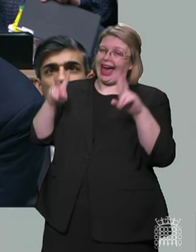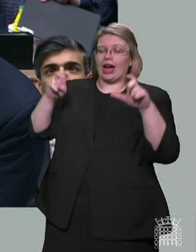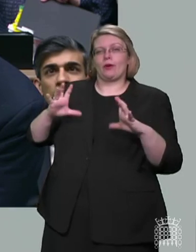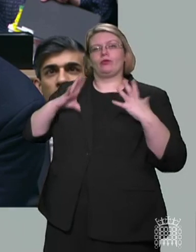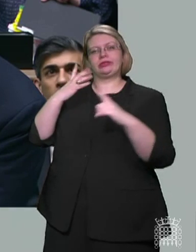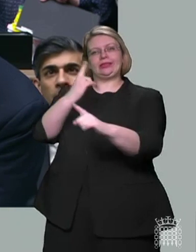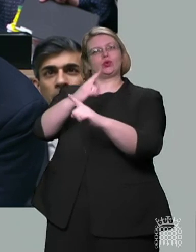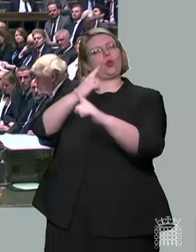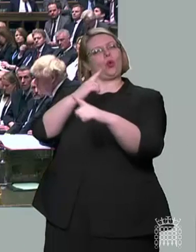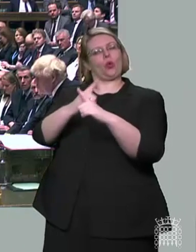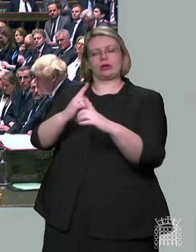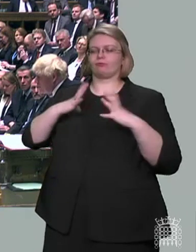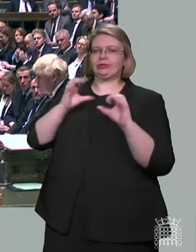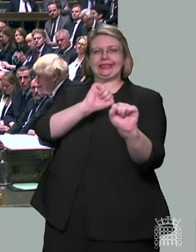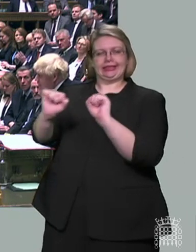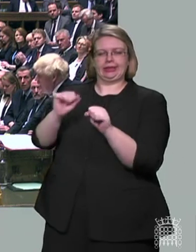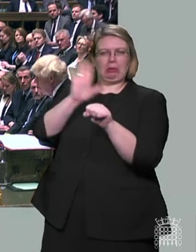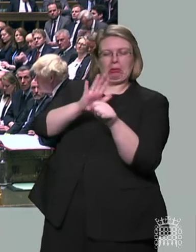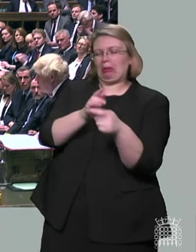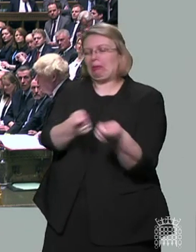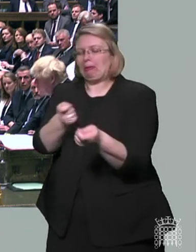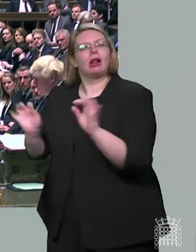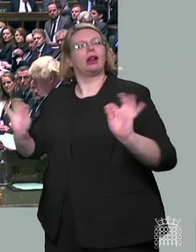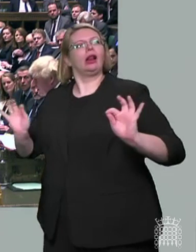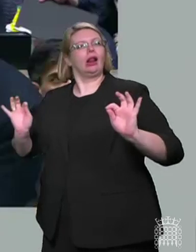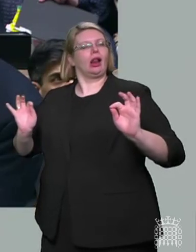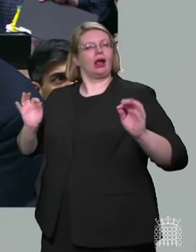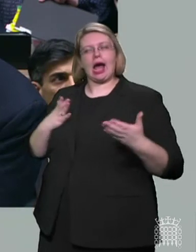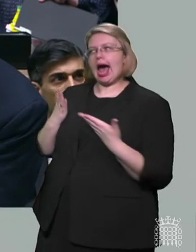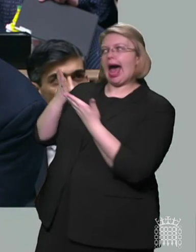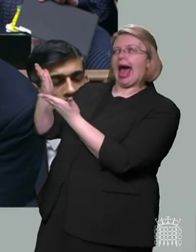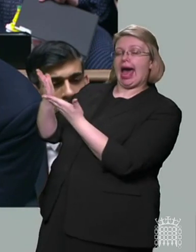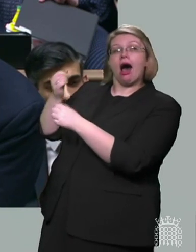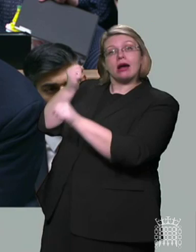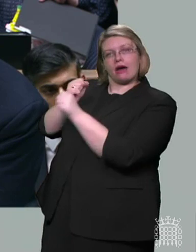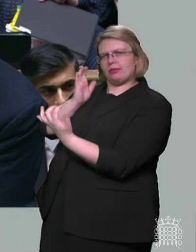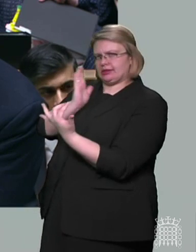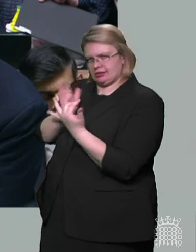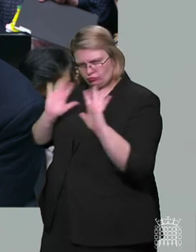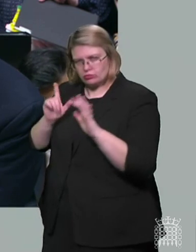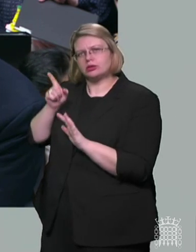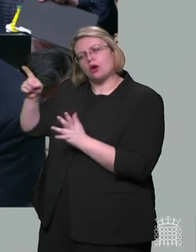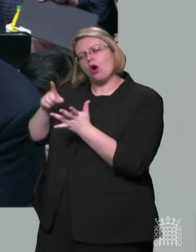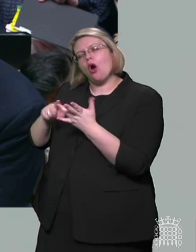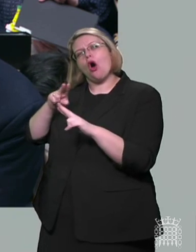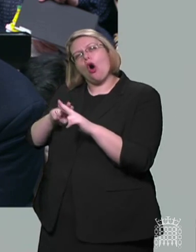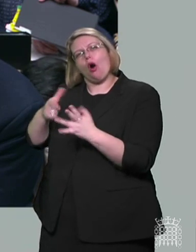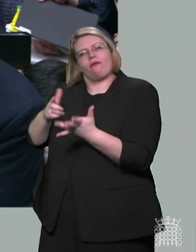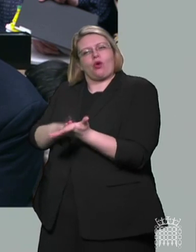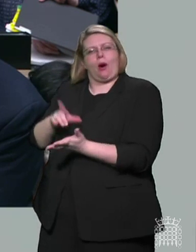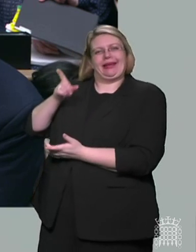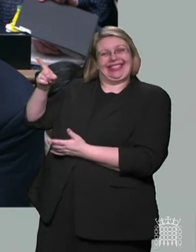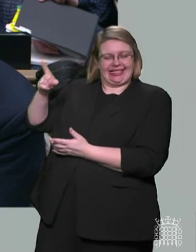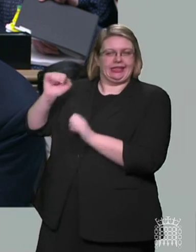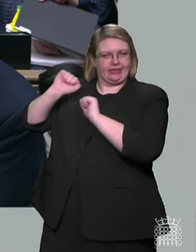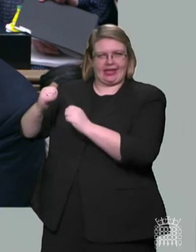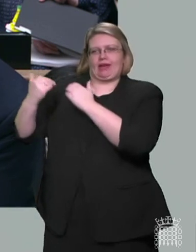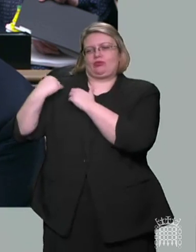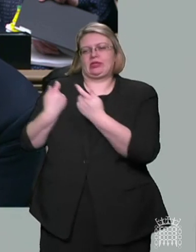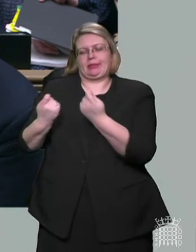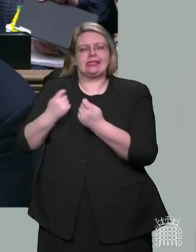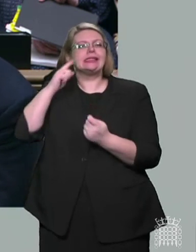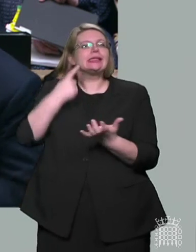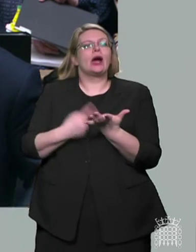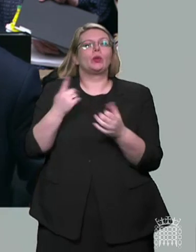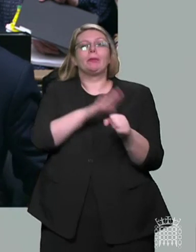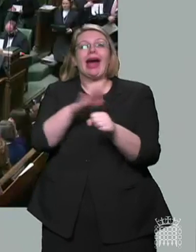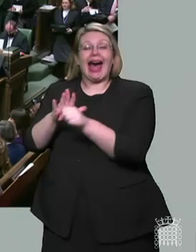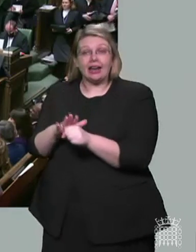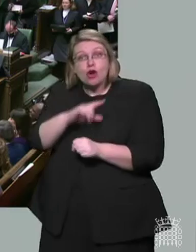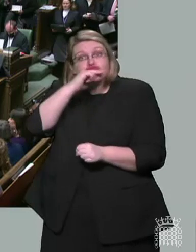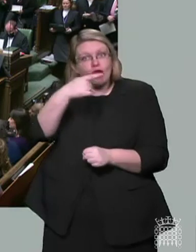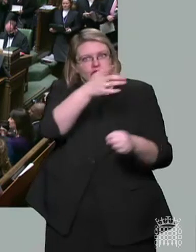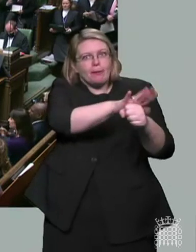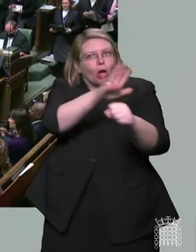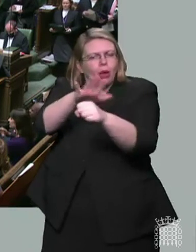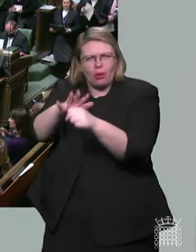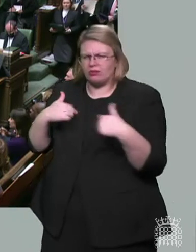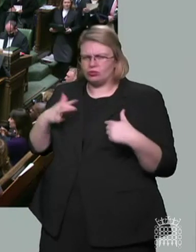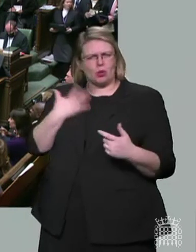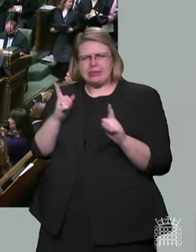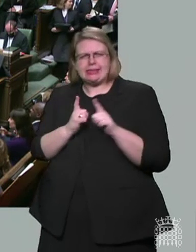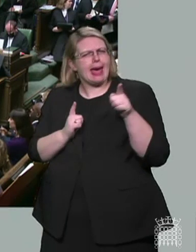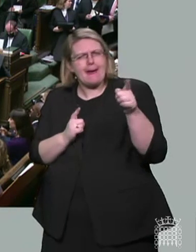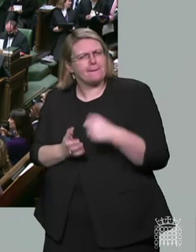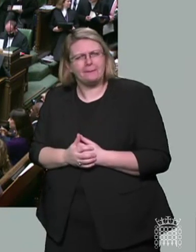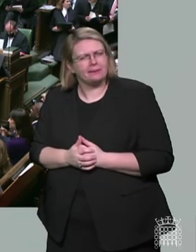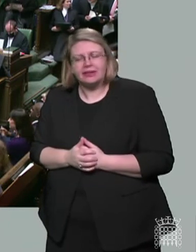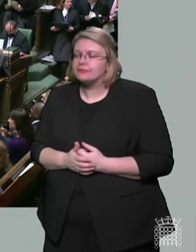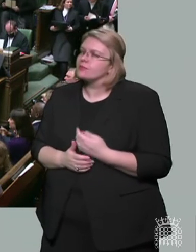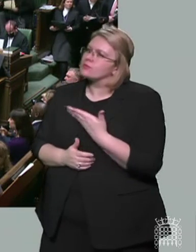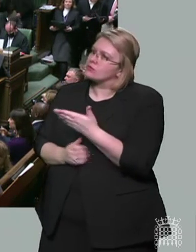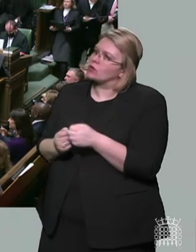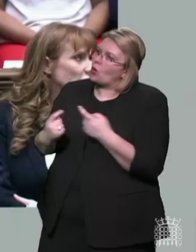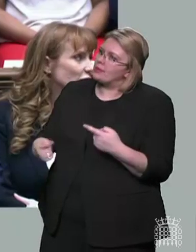I think it is important that we leave it to Ofcom to decide which media organisations to ban, rather than politicians—that is what Russia does.